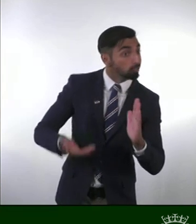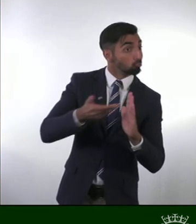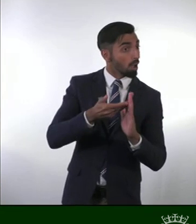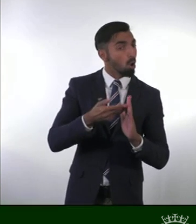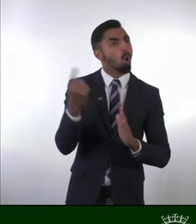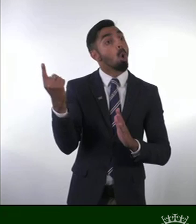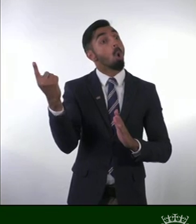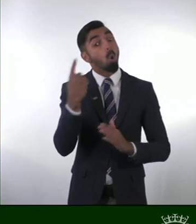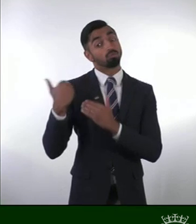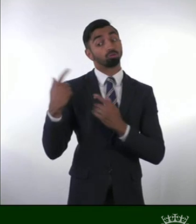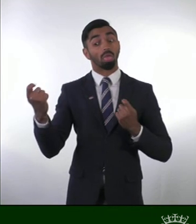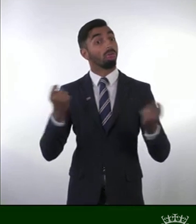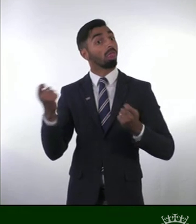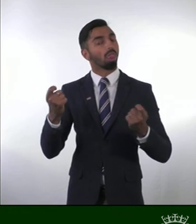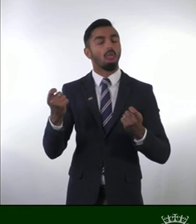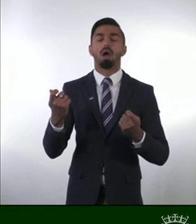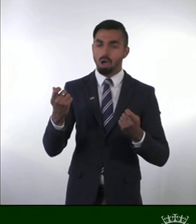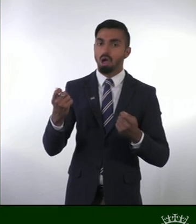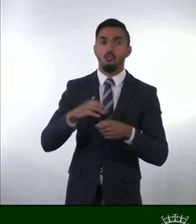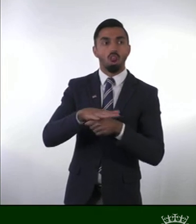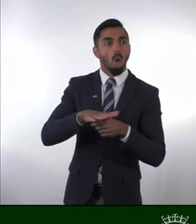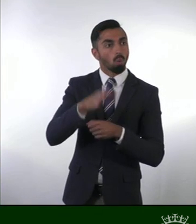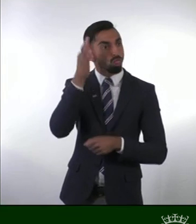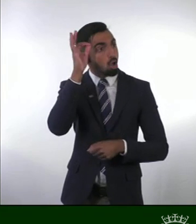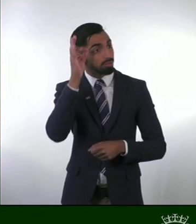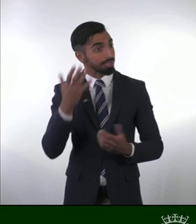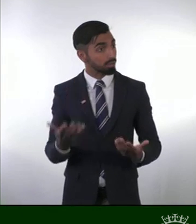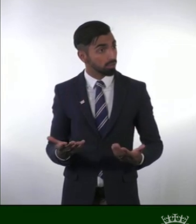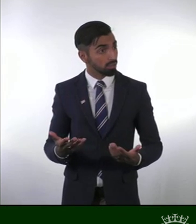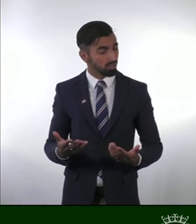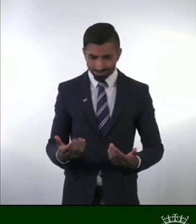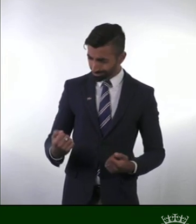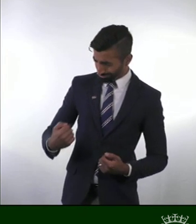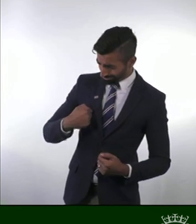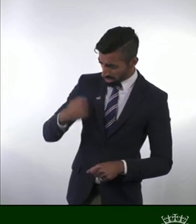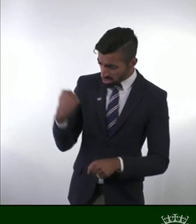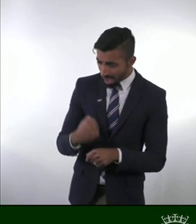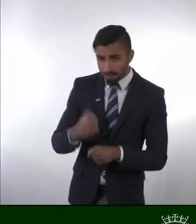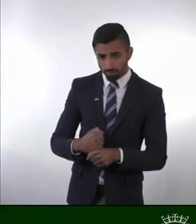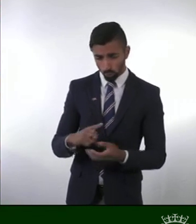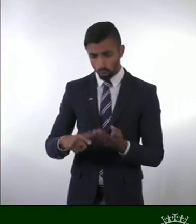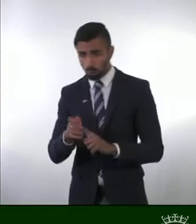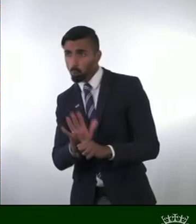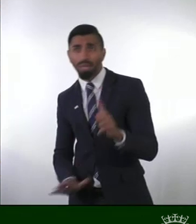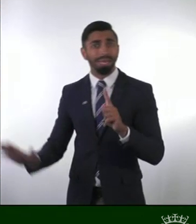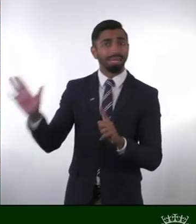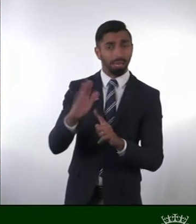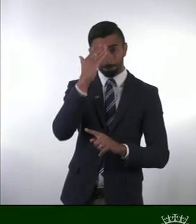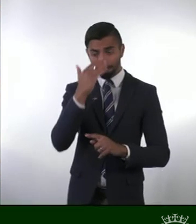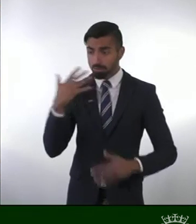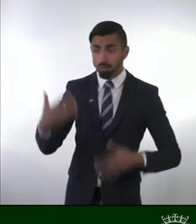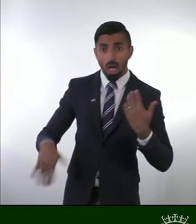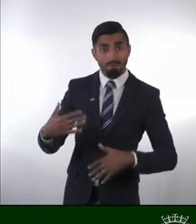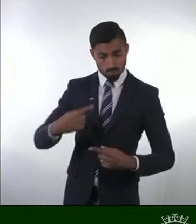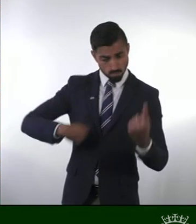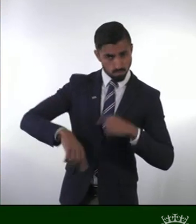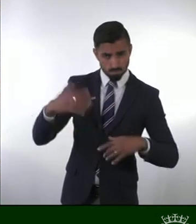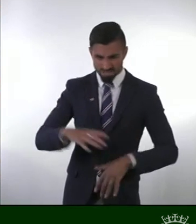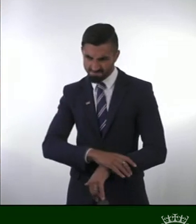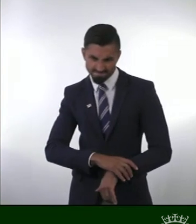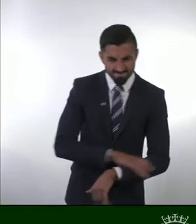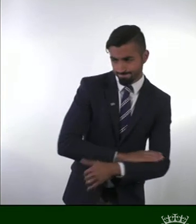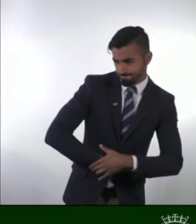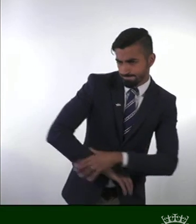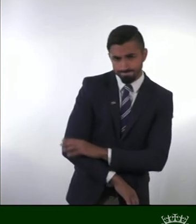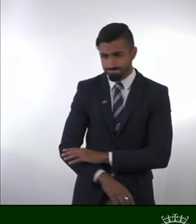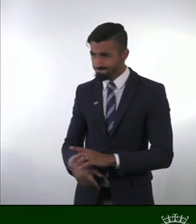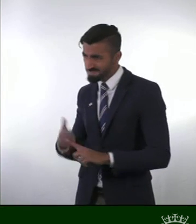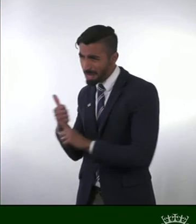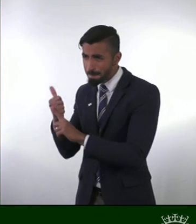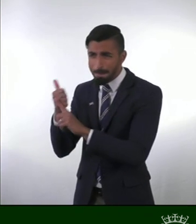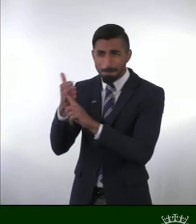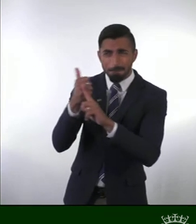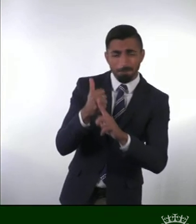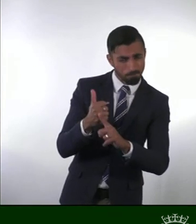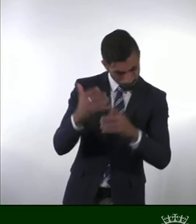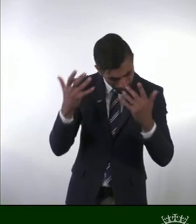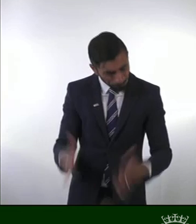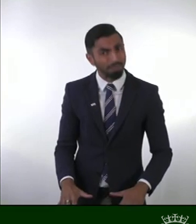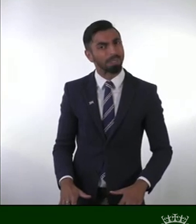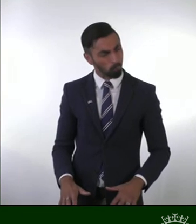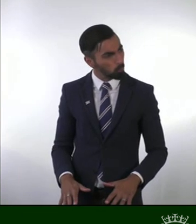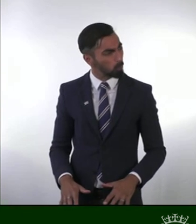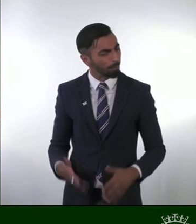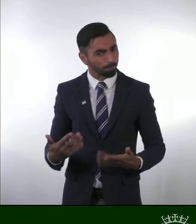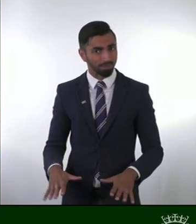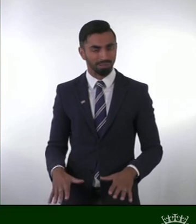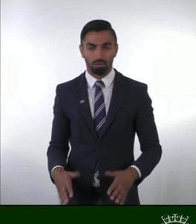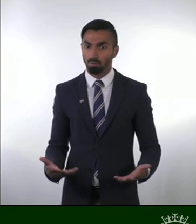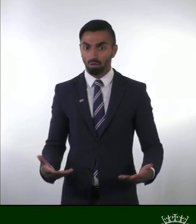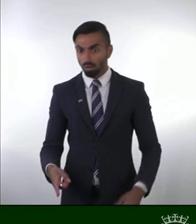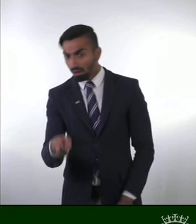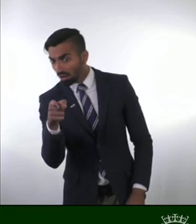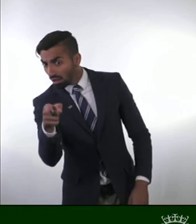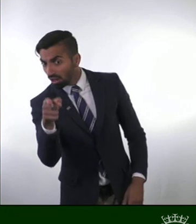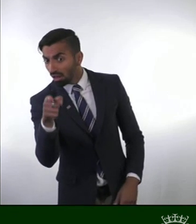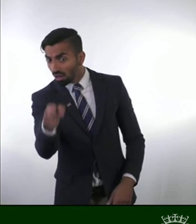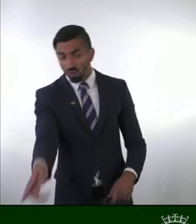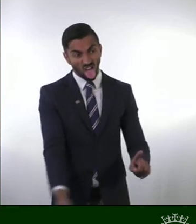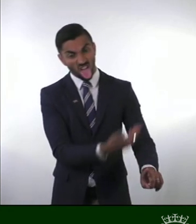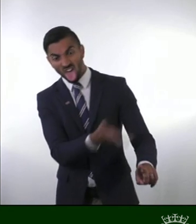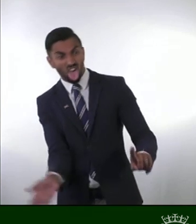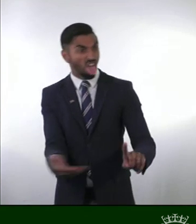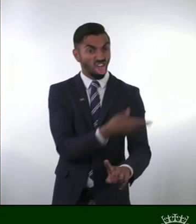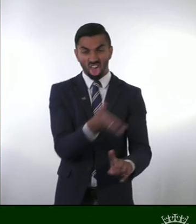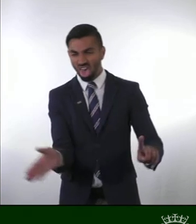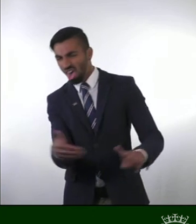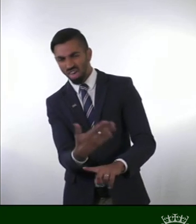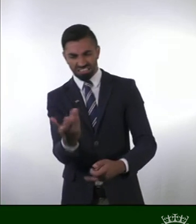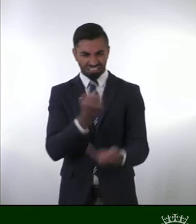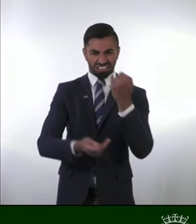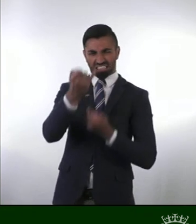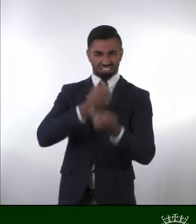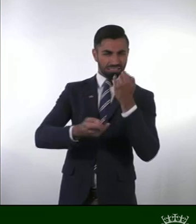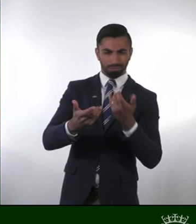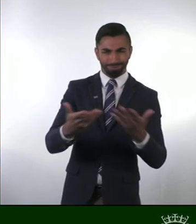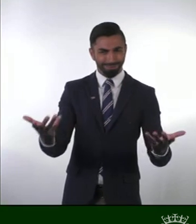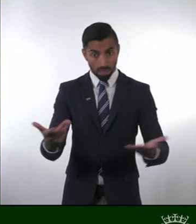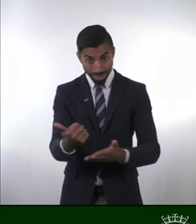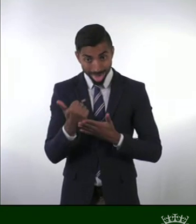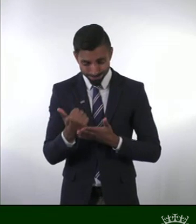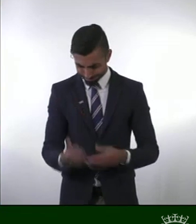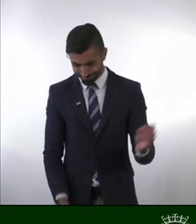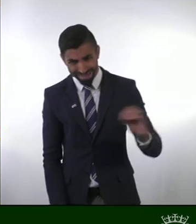This Government have put their arms around the people of this country throughout this crisis and done their absolute best to help— I may say that this is not helped by the wobbling and tergiversation of the Labour party and the right honourable and learned Gentleman.